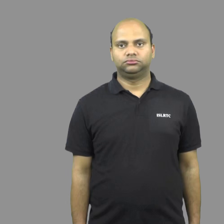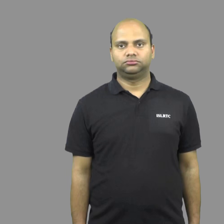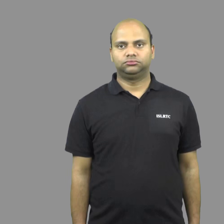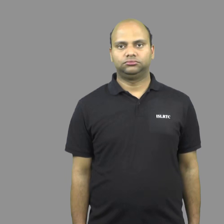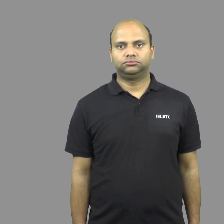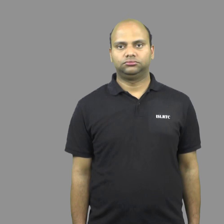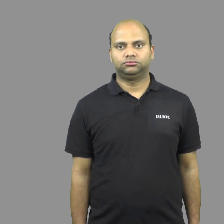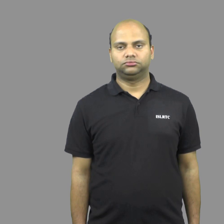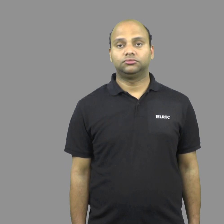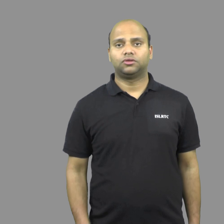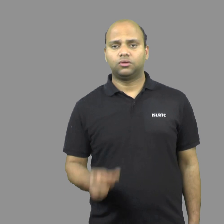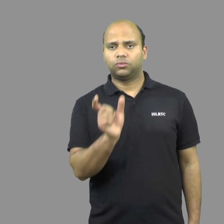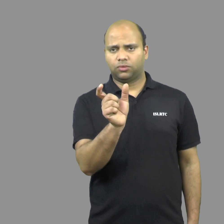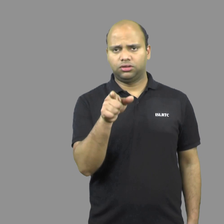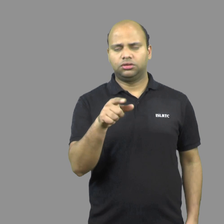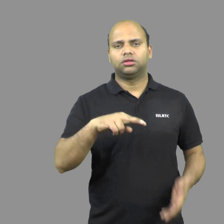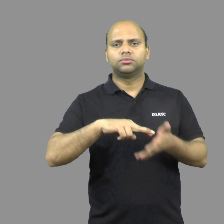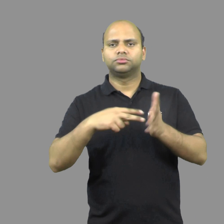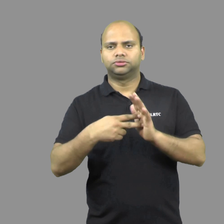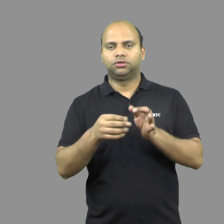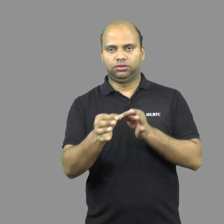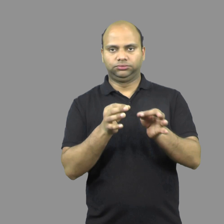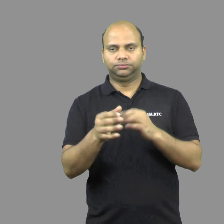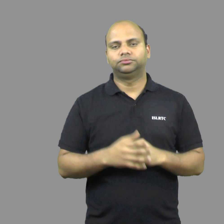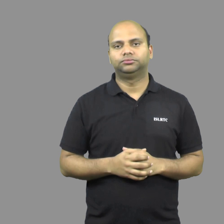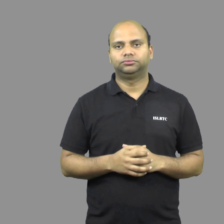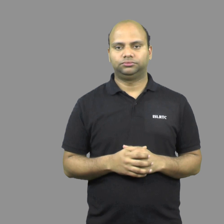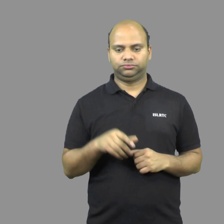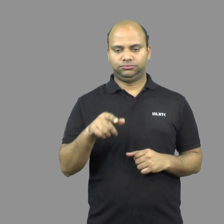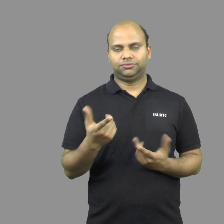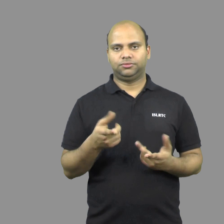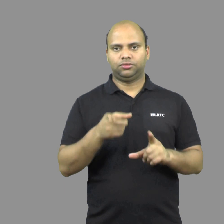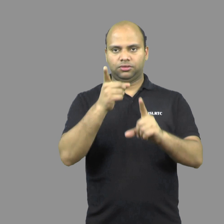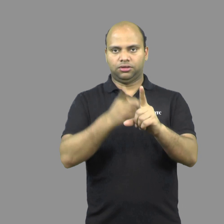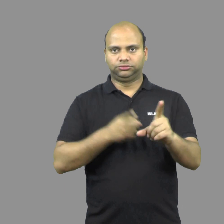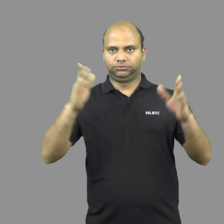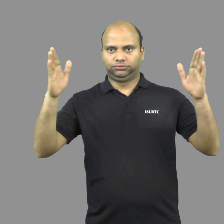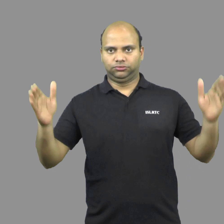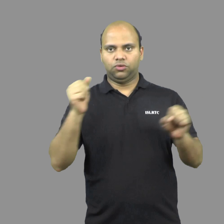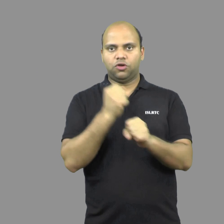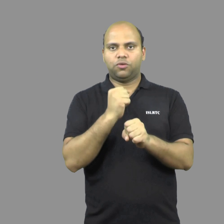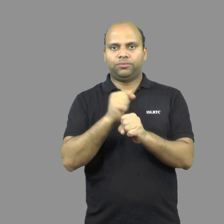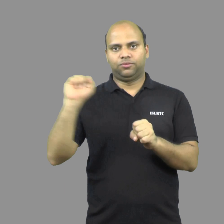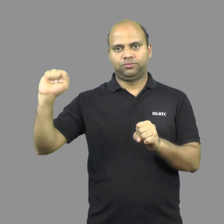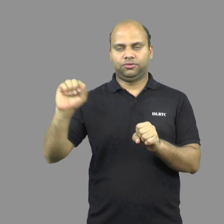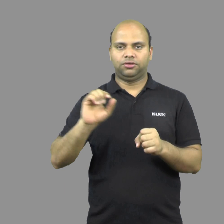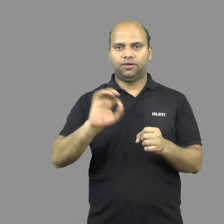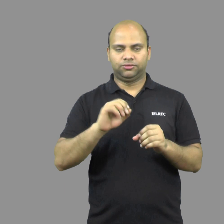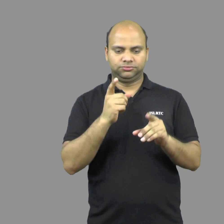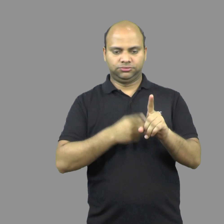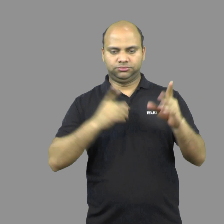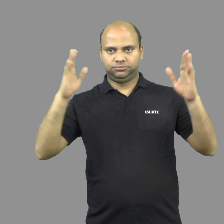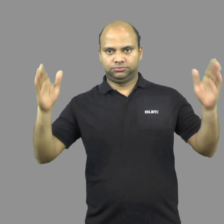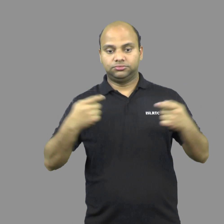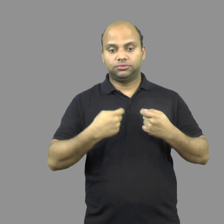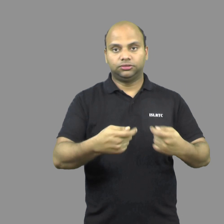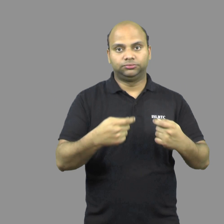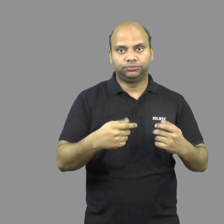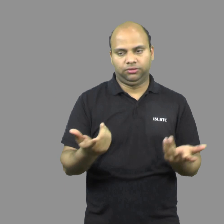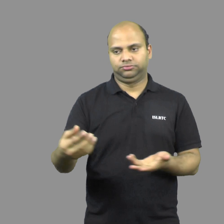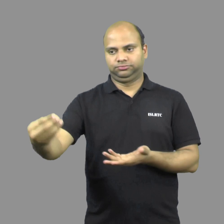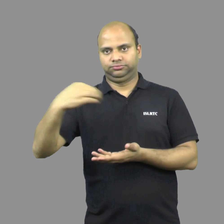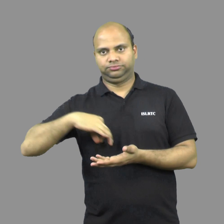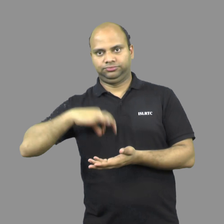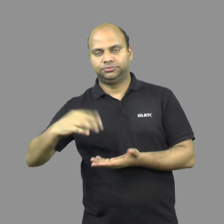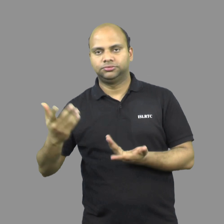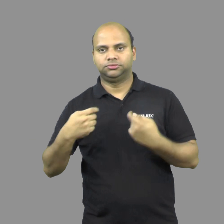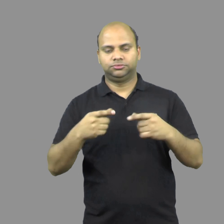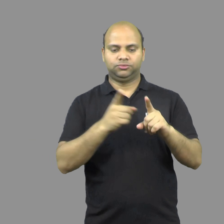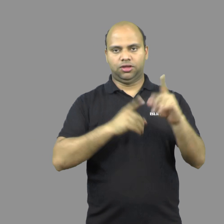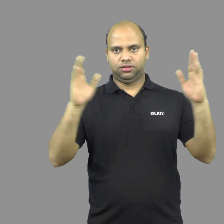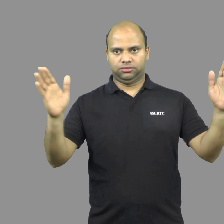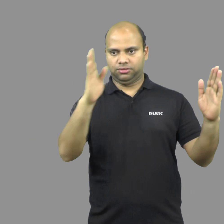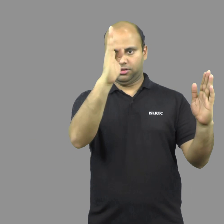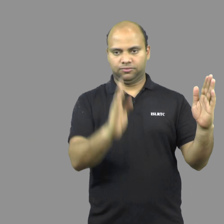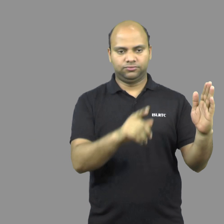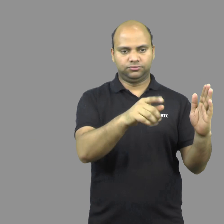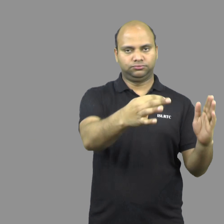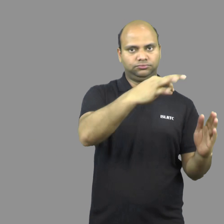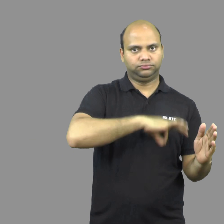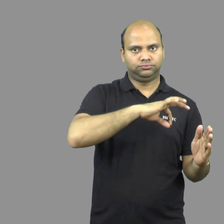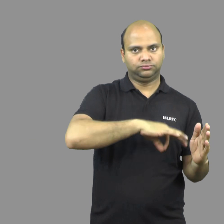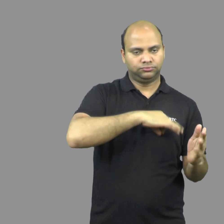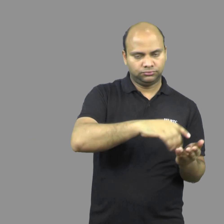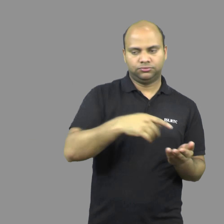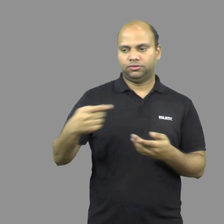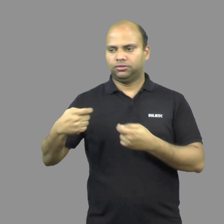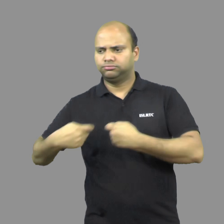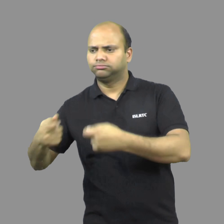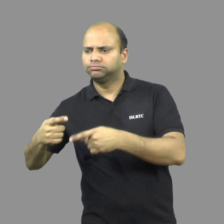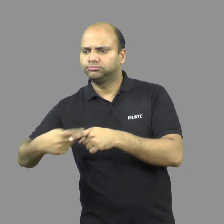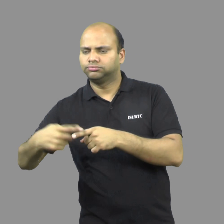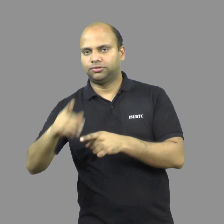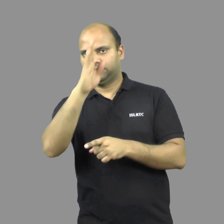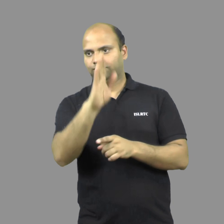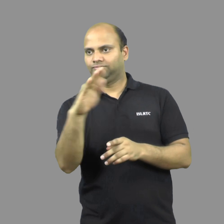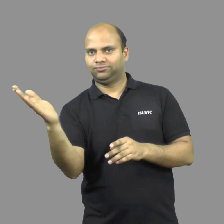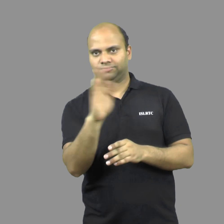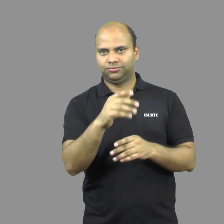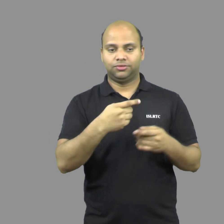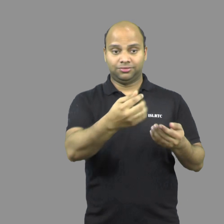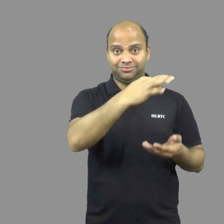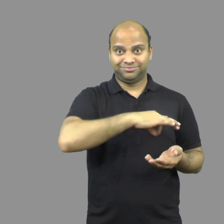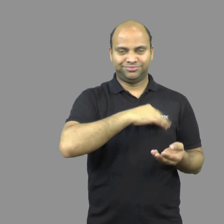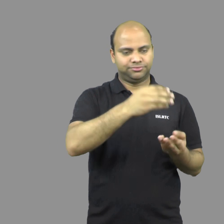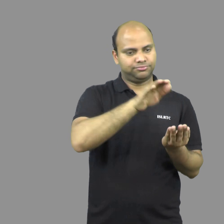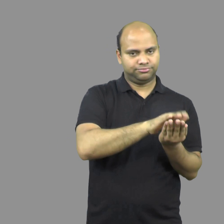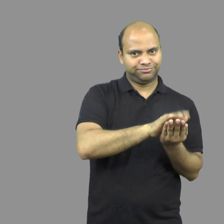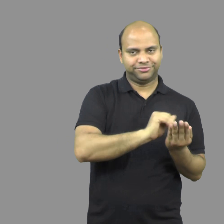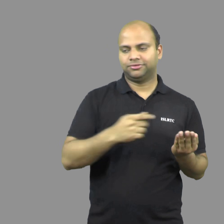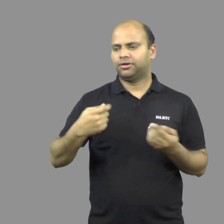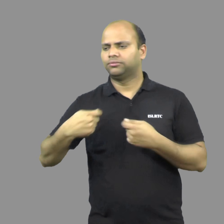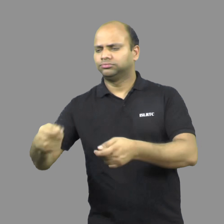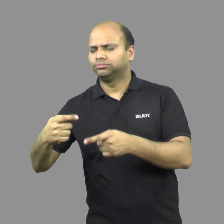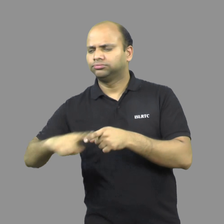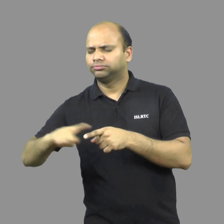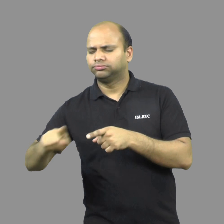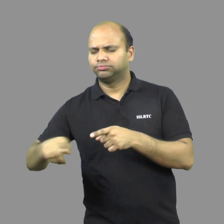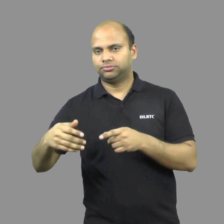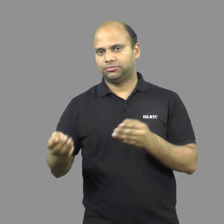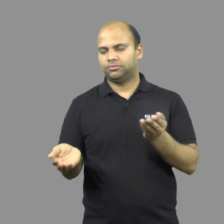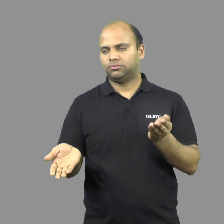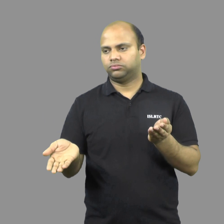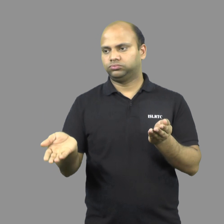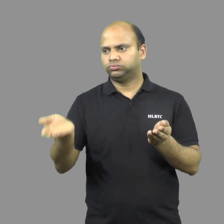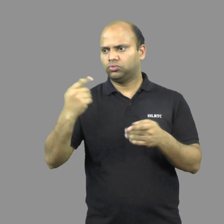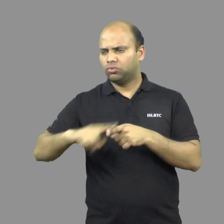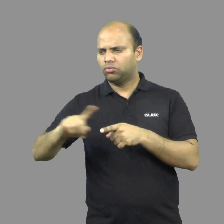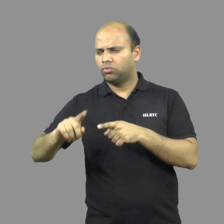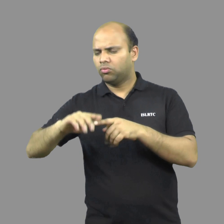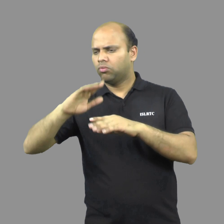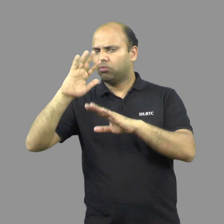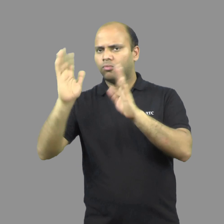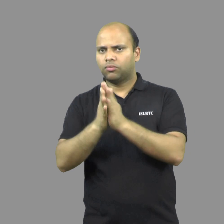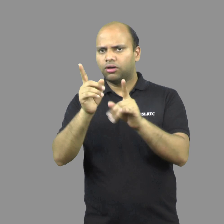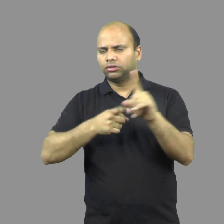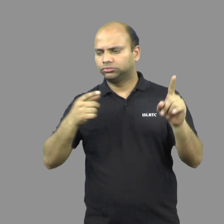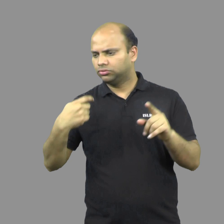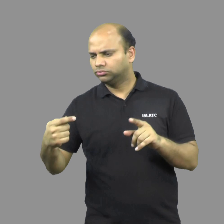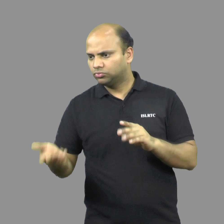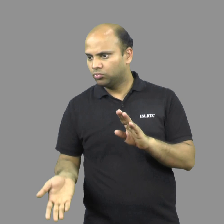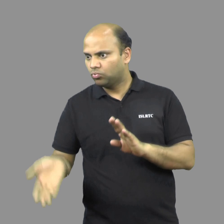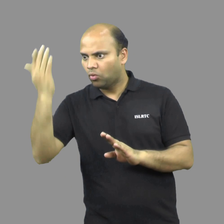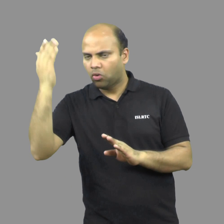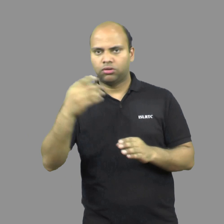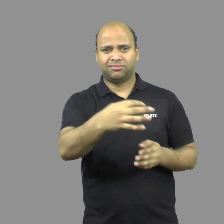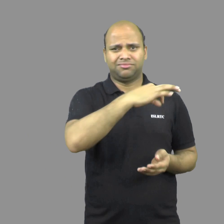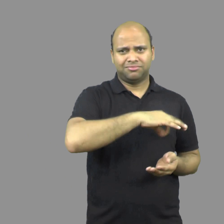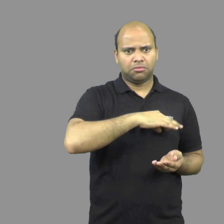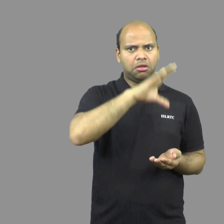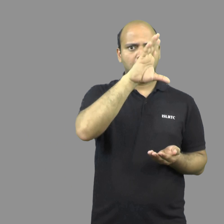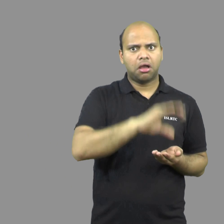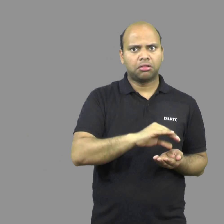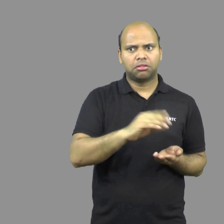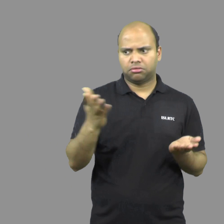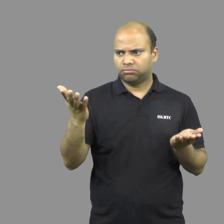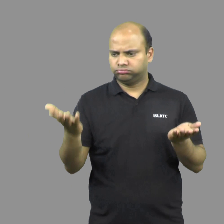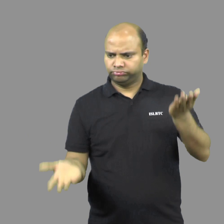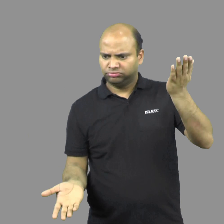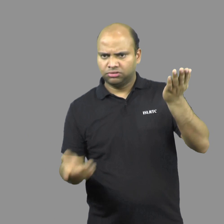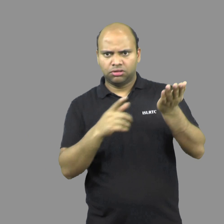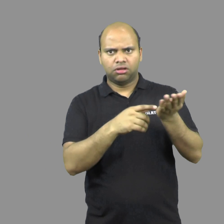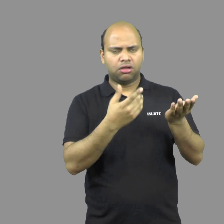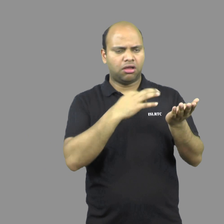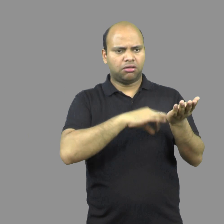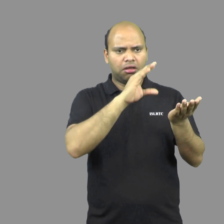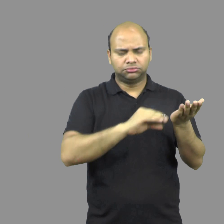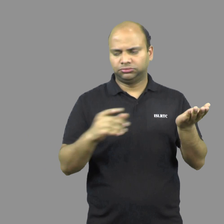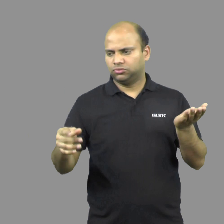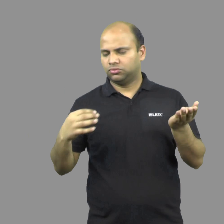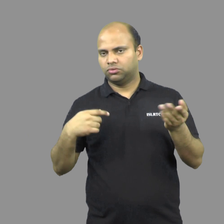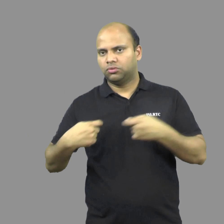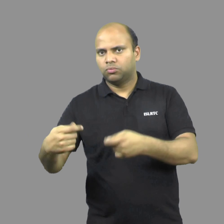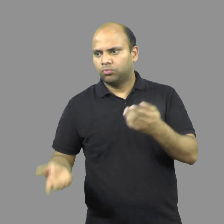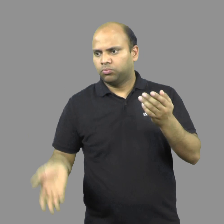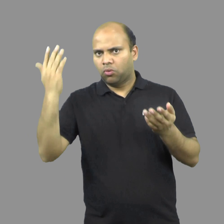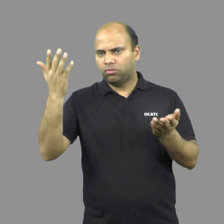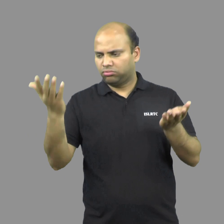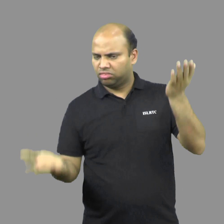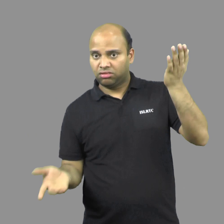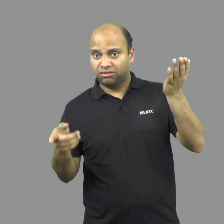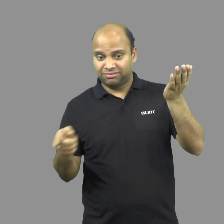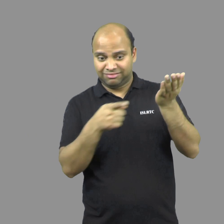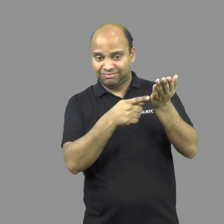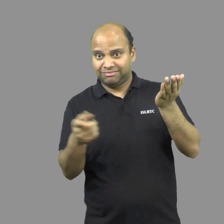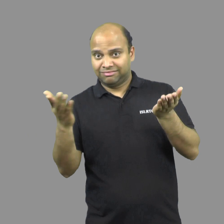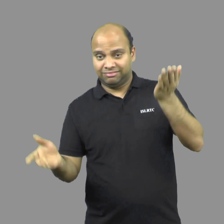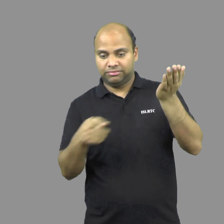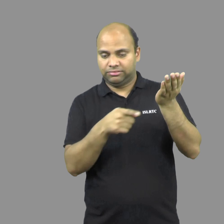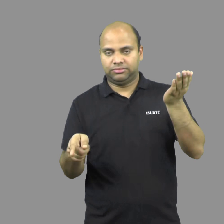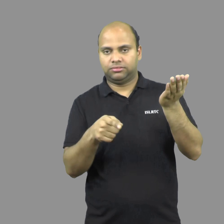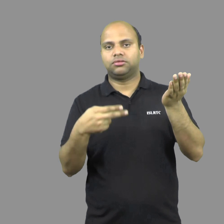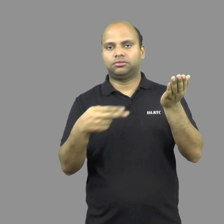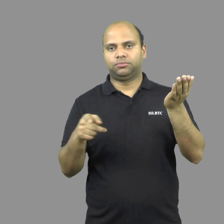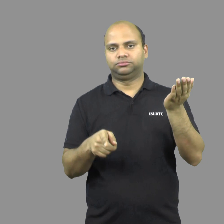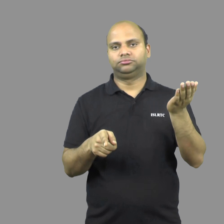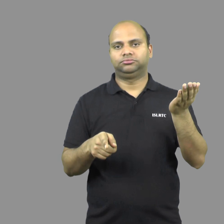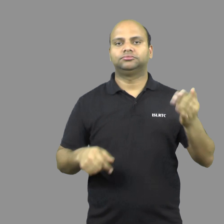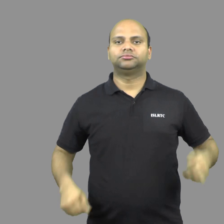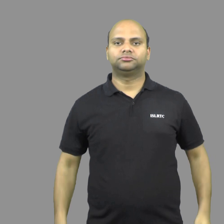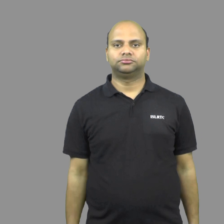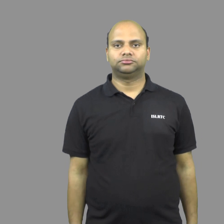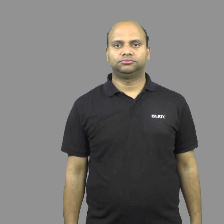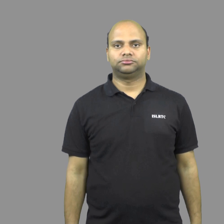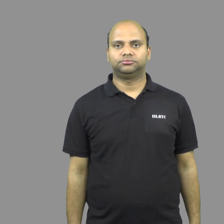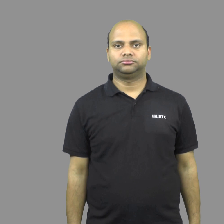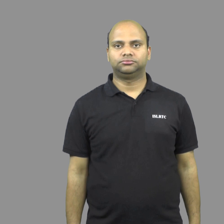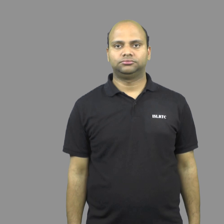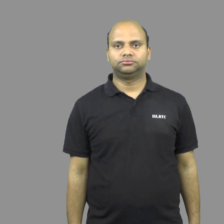Fiscal Deficit